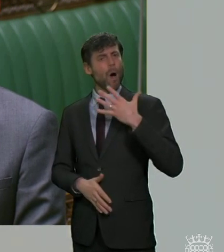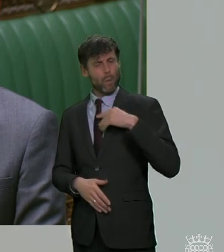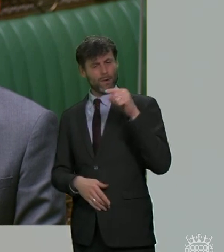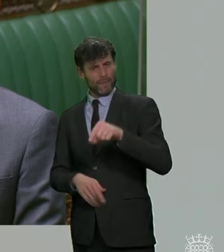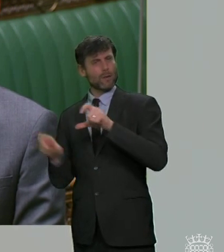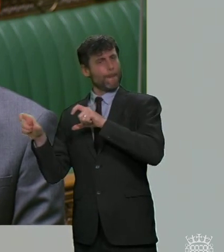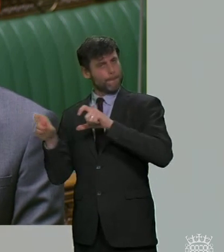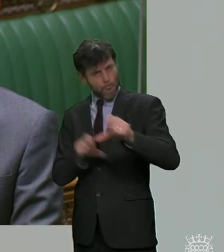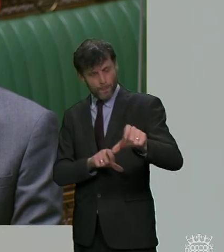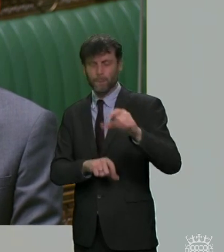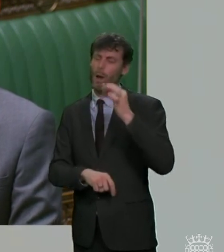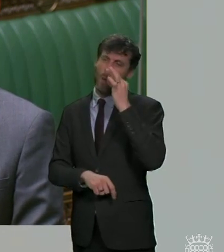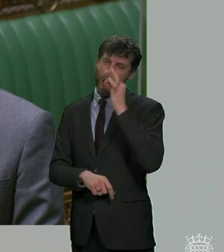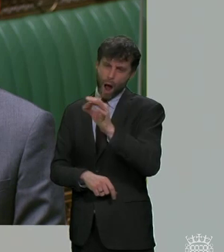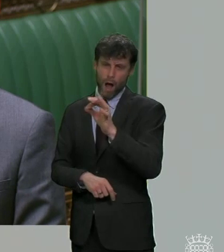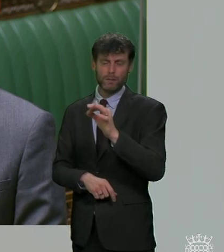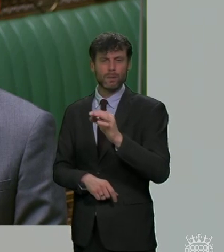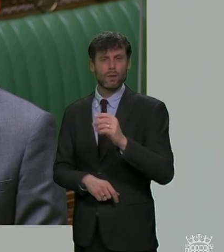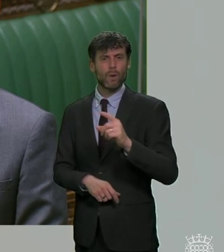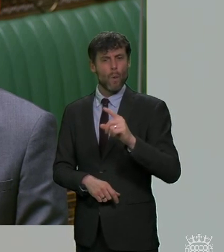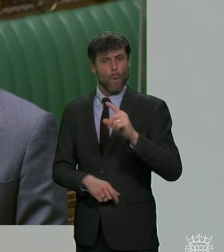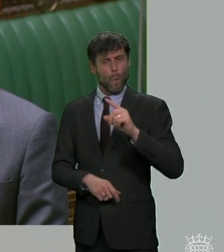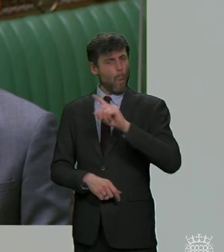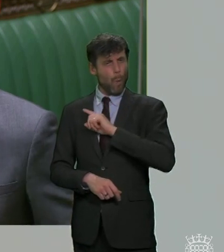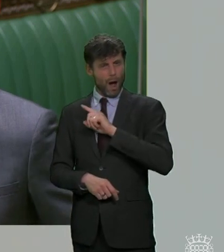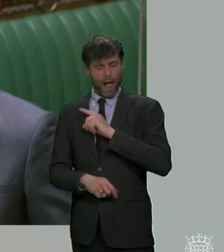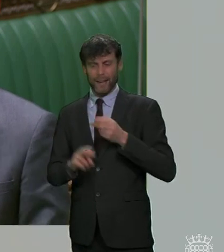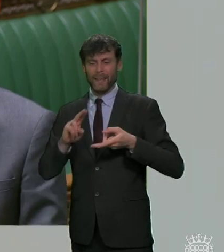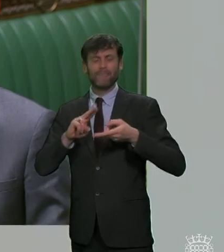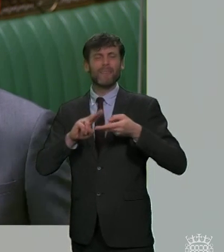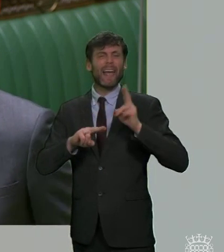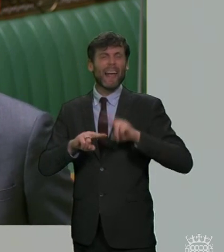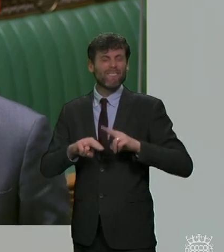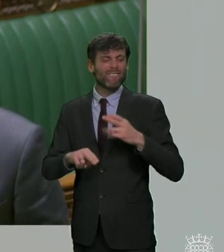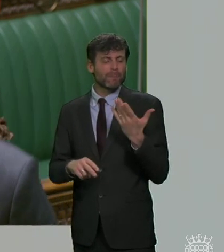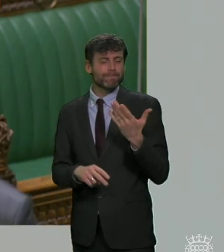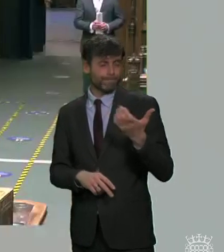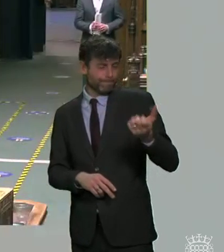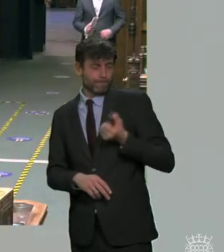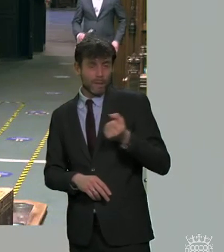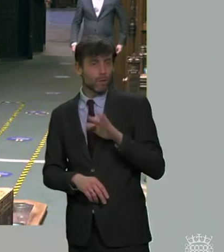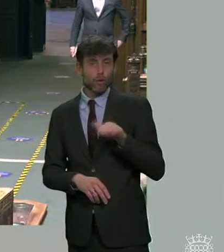But can he tell the House why, if it was so inadequate, it was not extended to those on legacy benefits, such as disabled people?